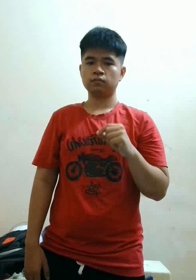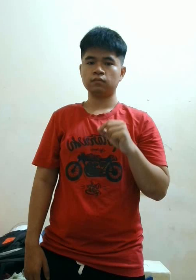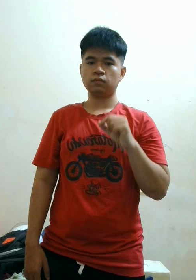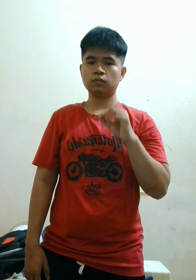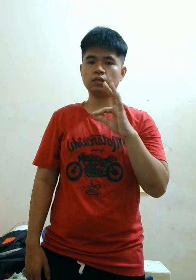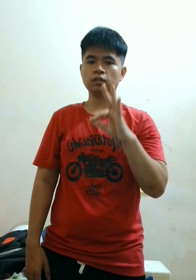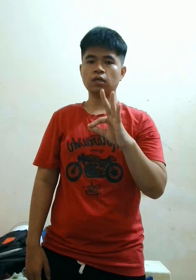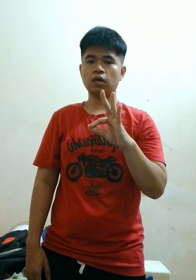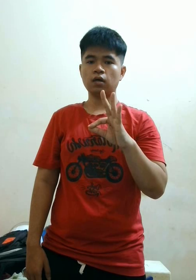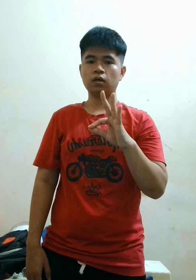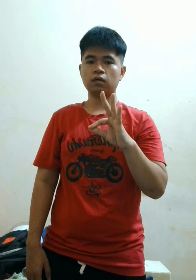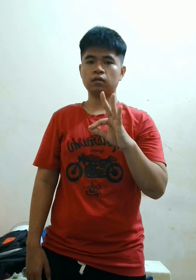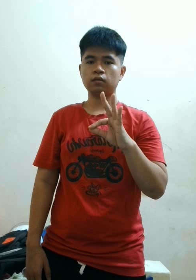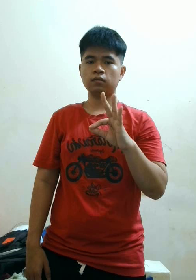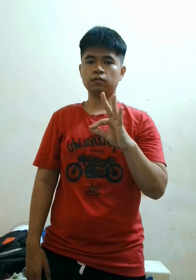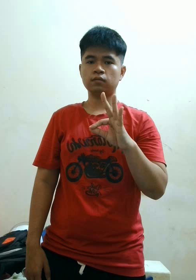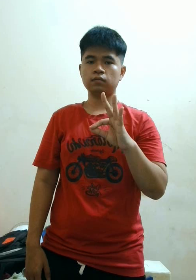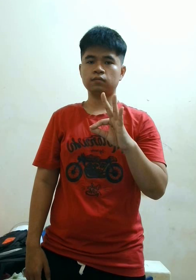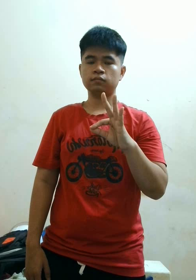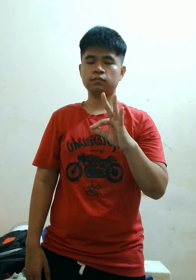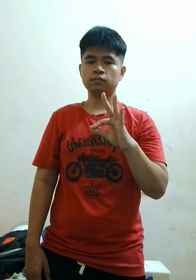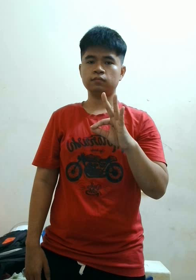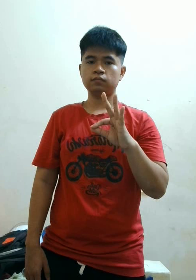t